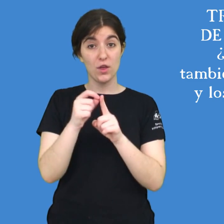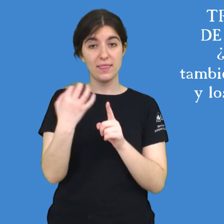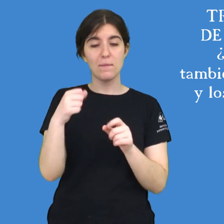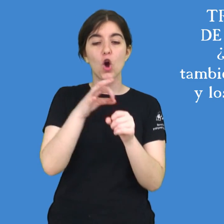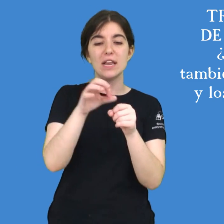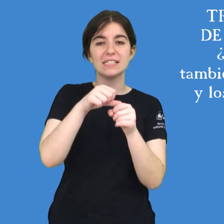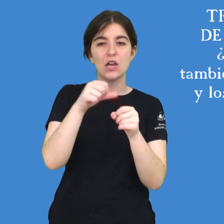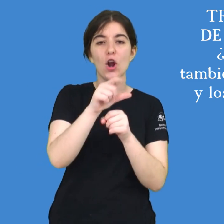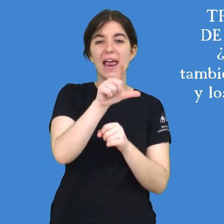colesterol